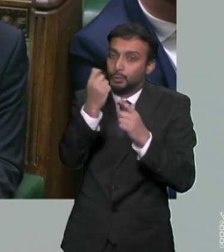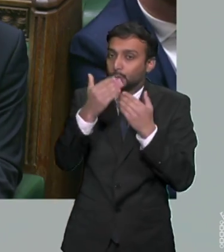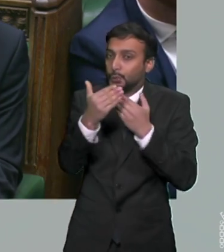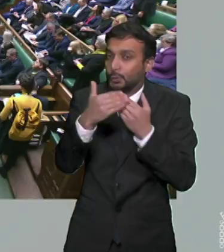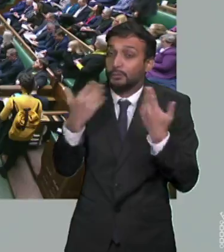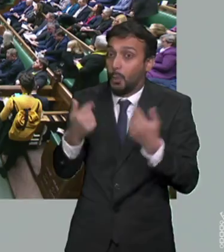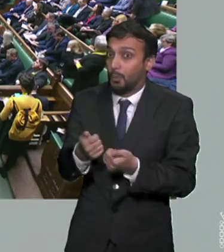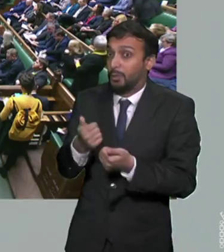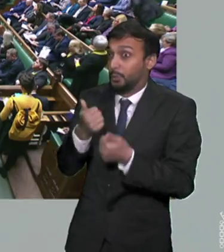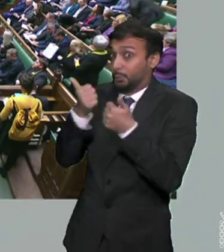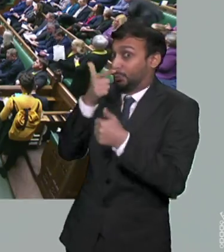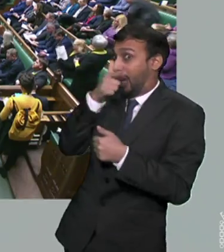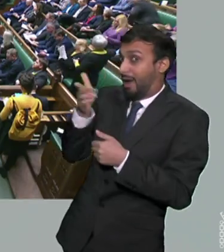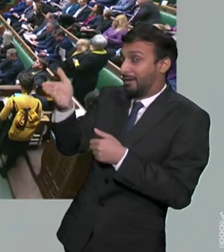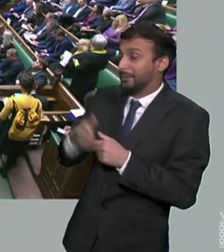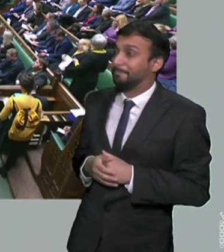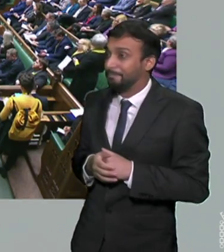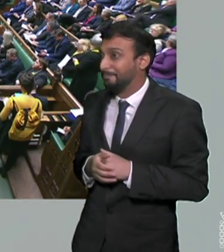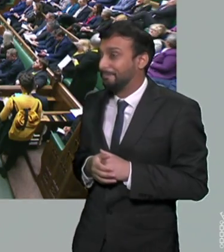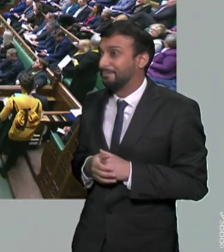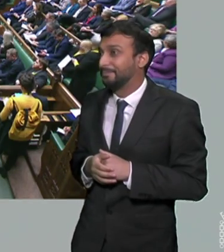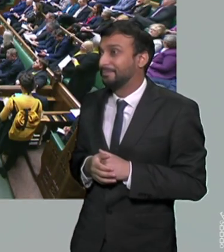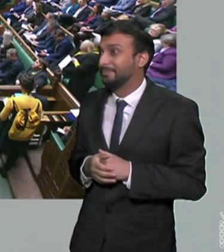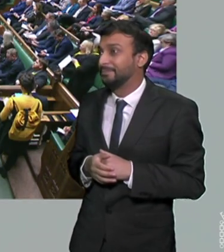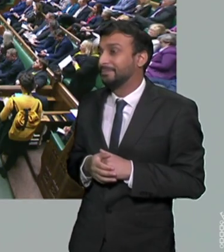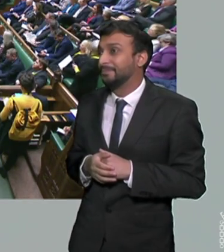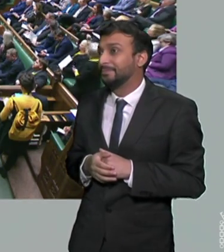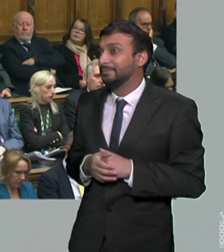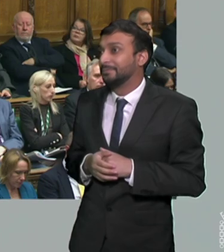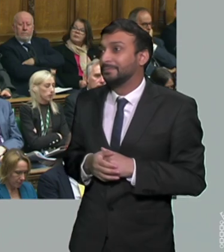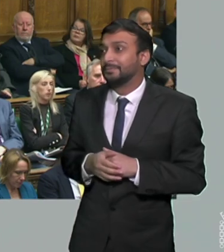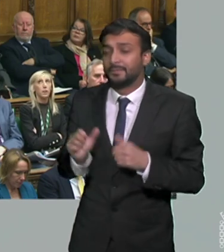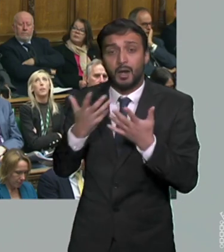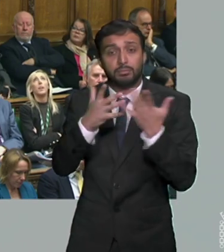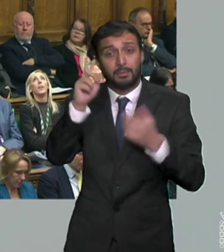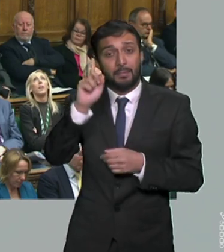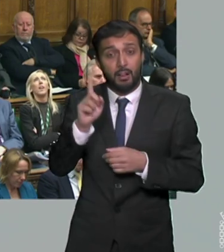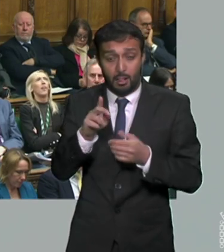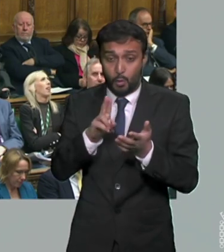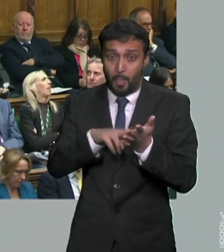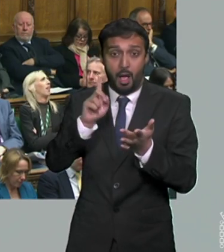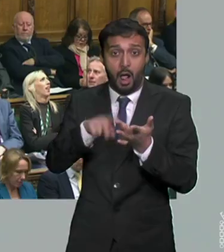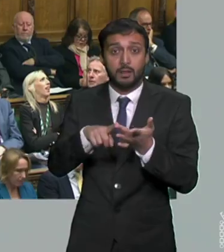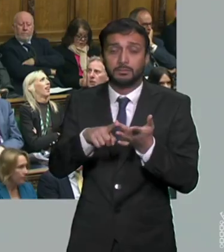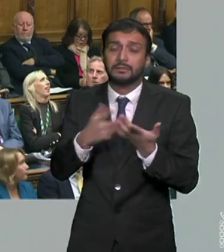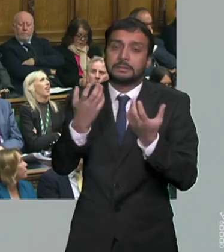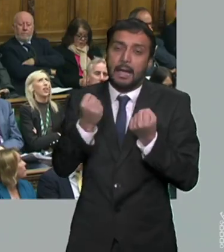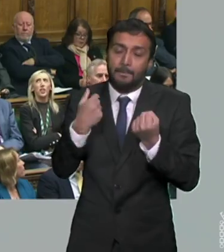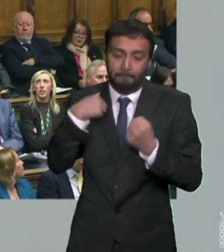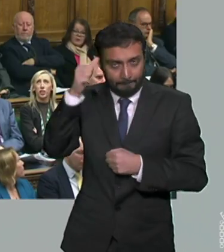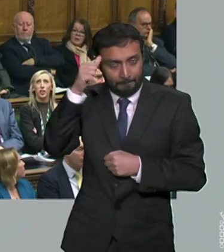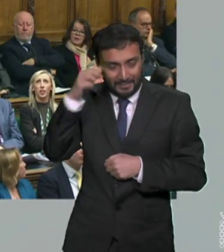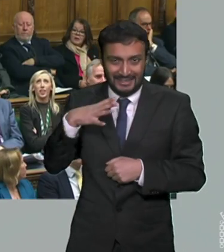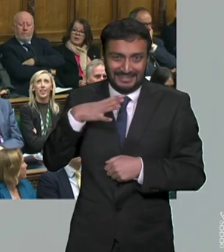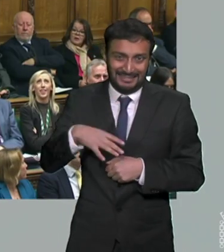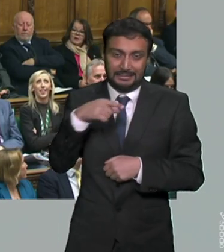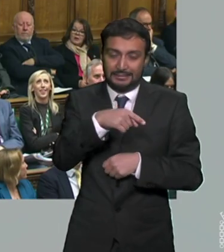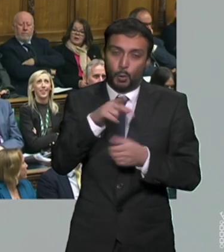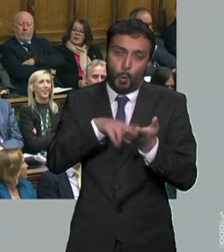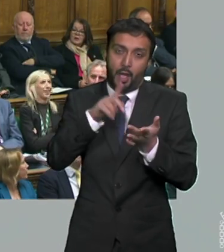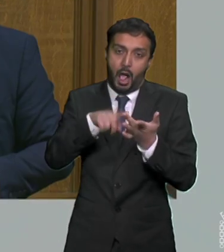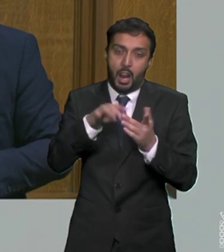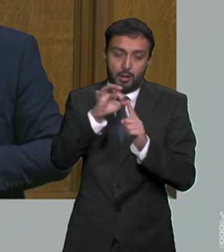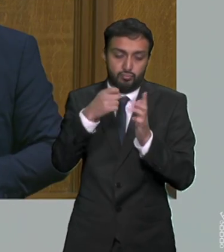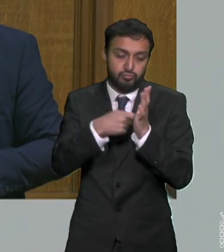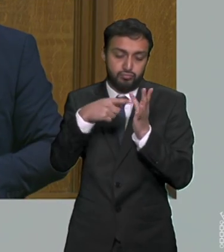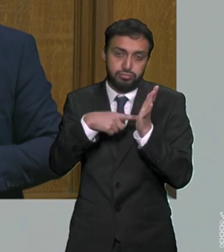Most people and businesses in Northern Ireland accept the need for the protocol and want to see negotiated, pragmatic solutions to the various challenges.